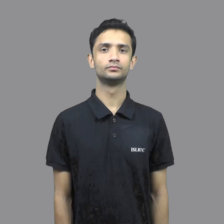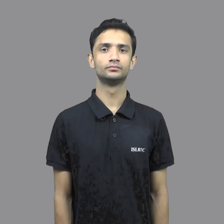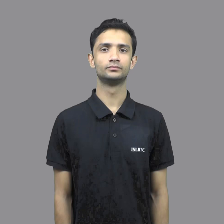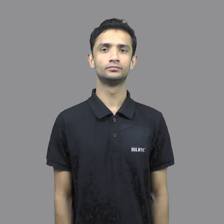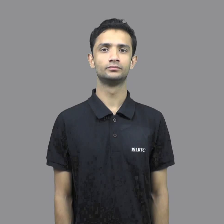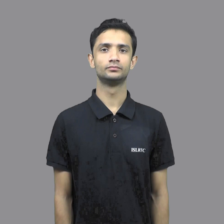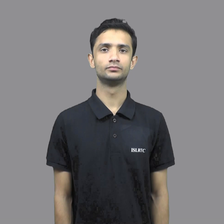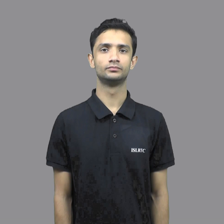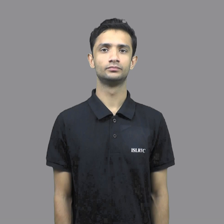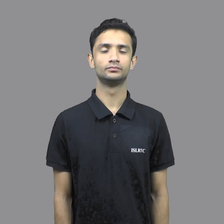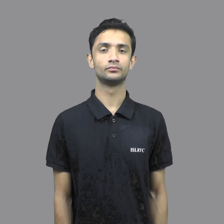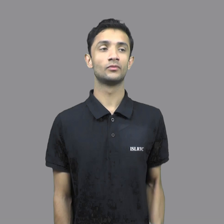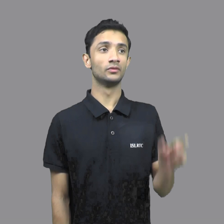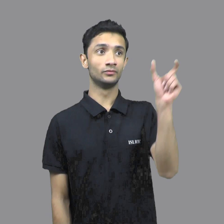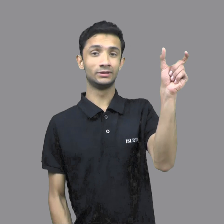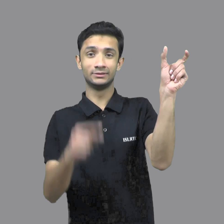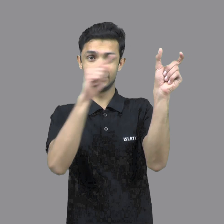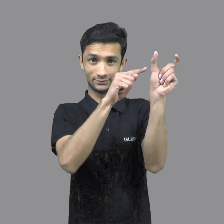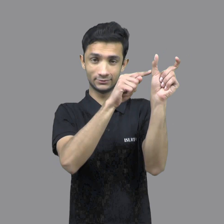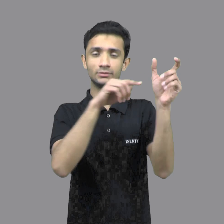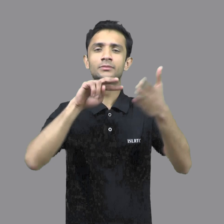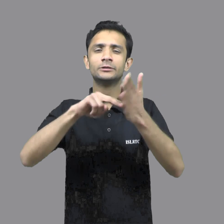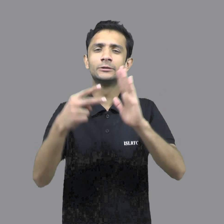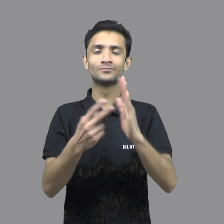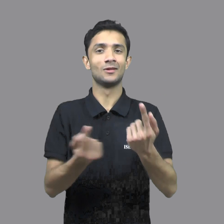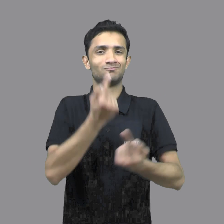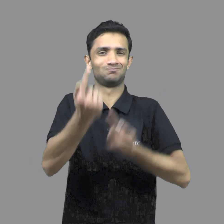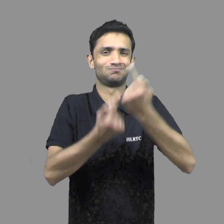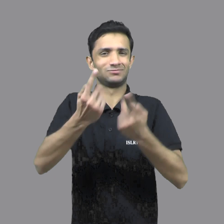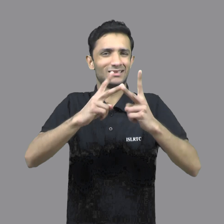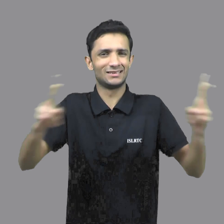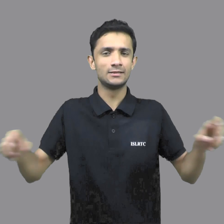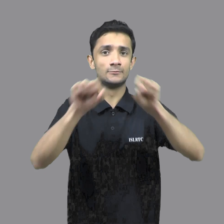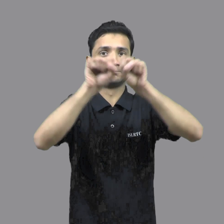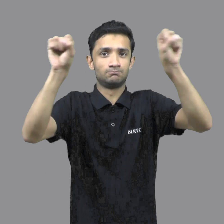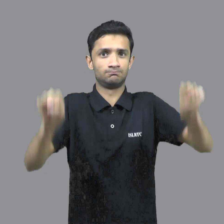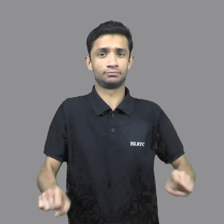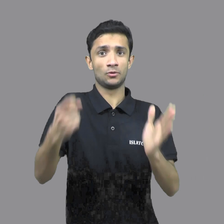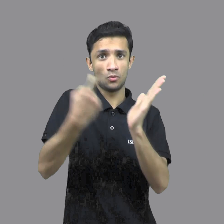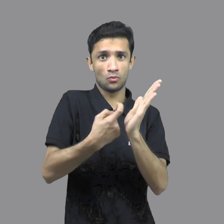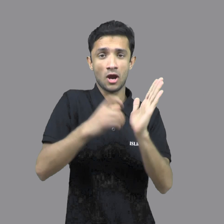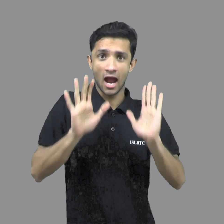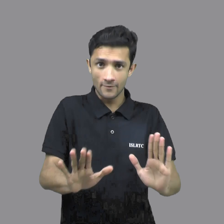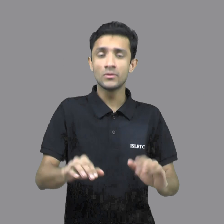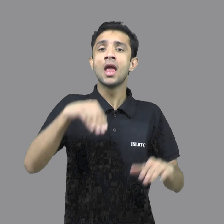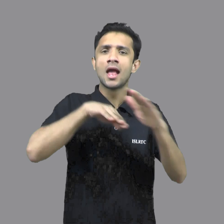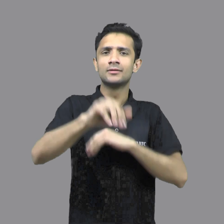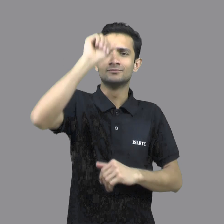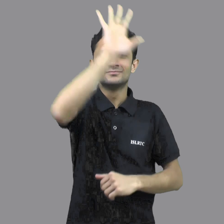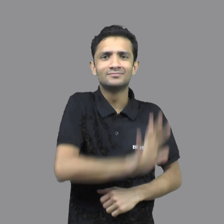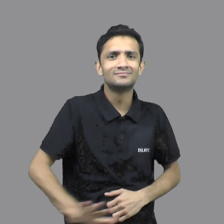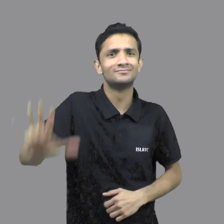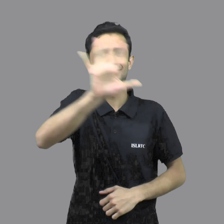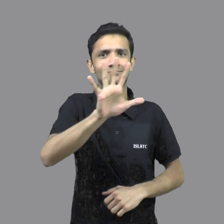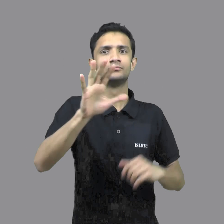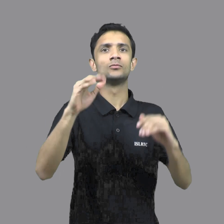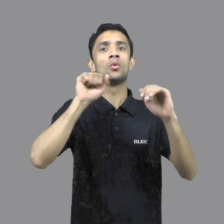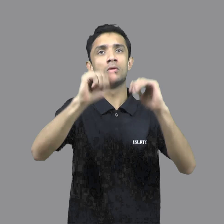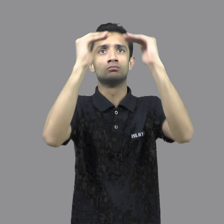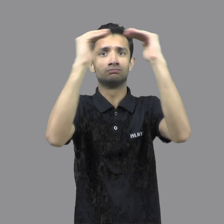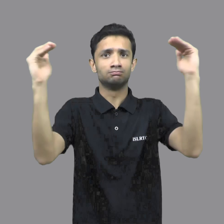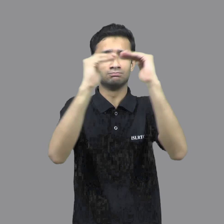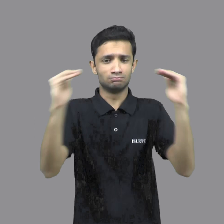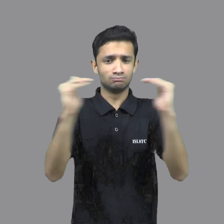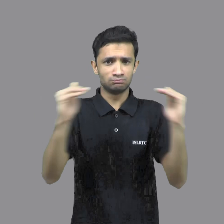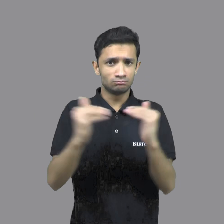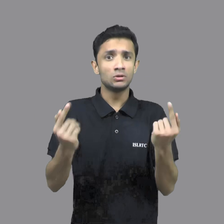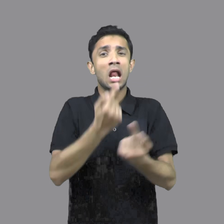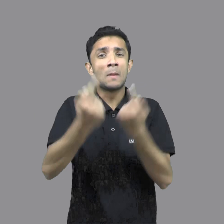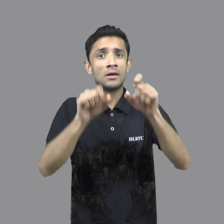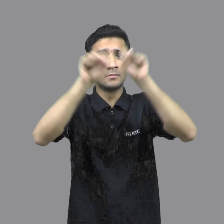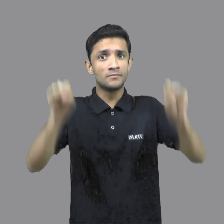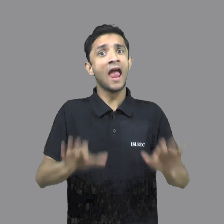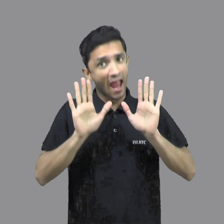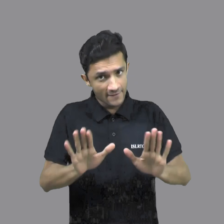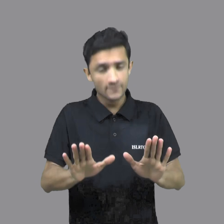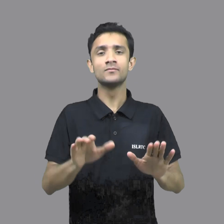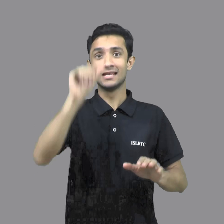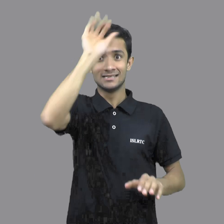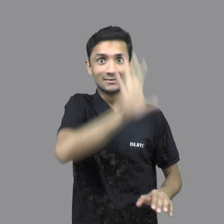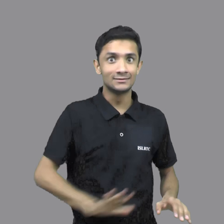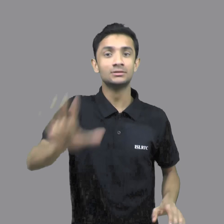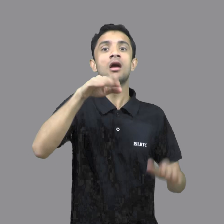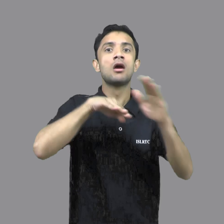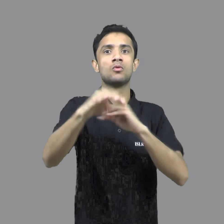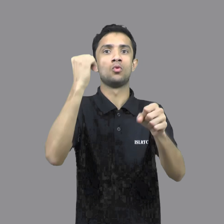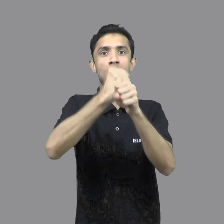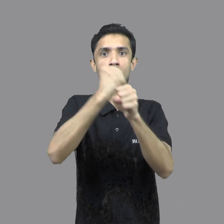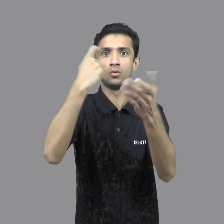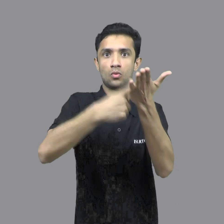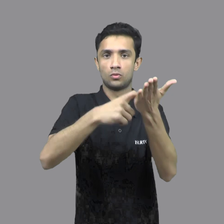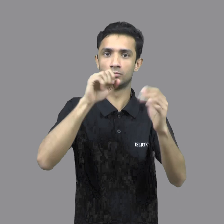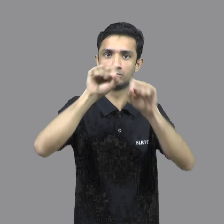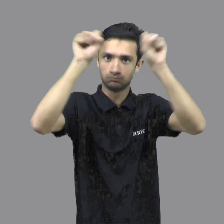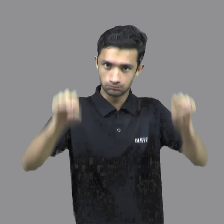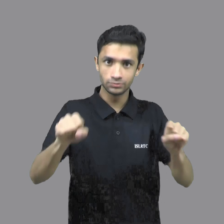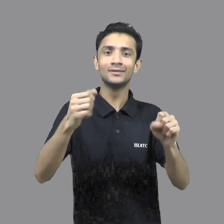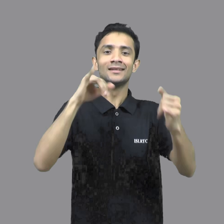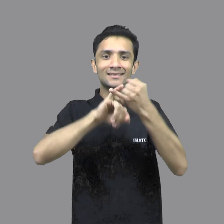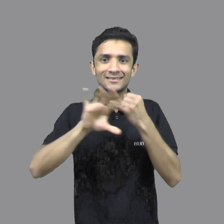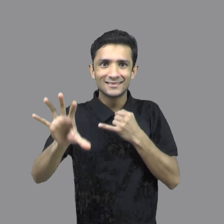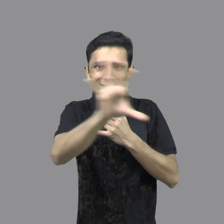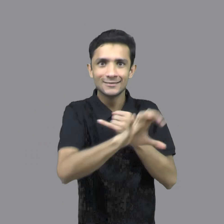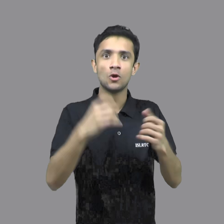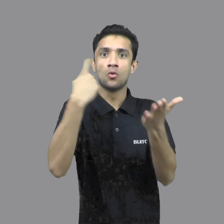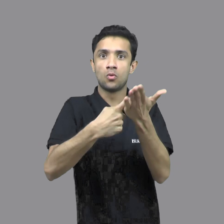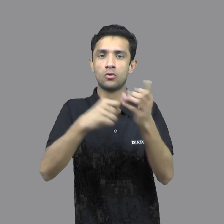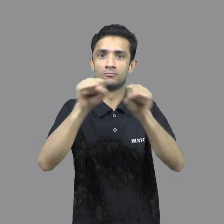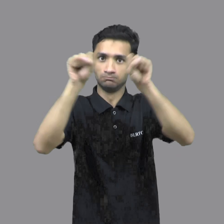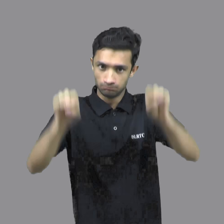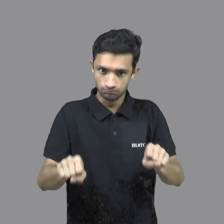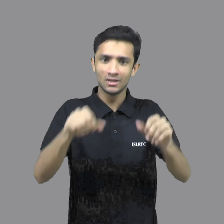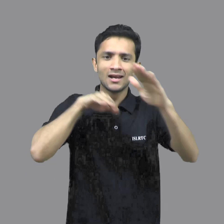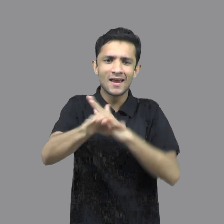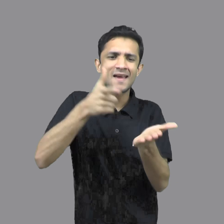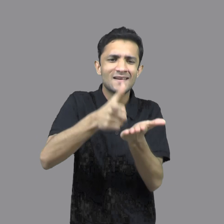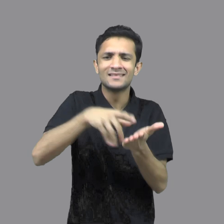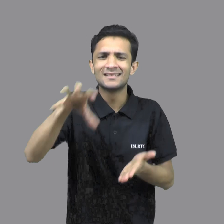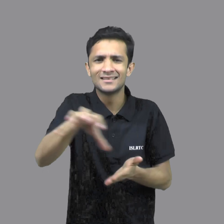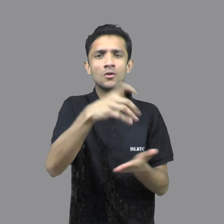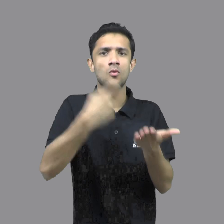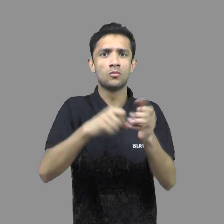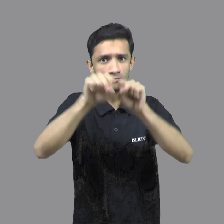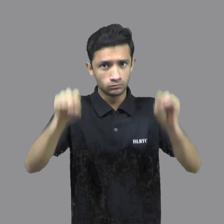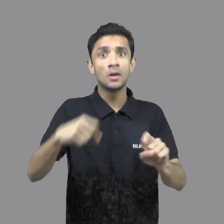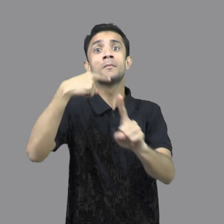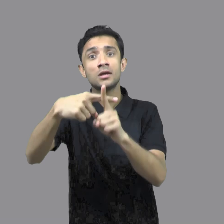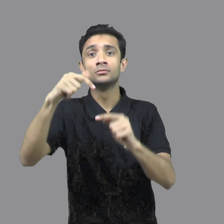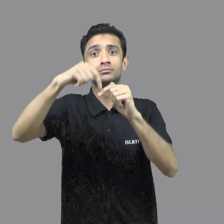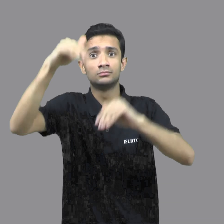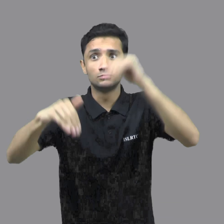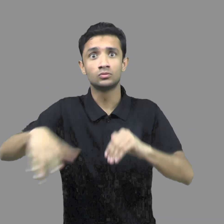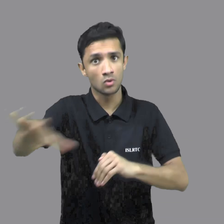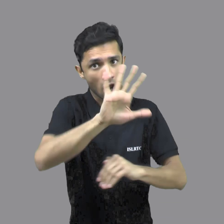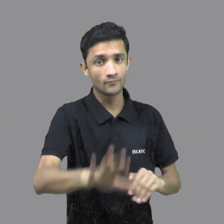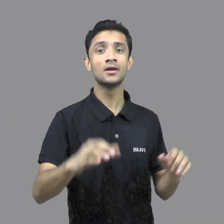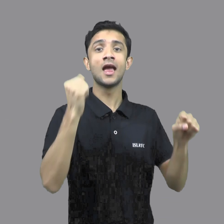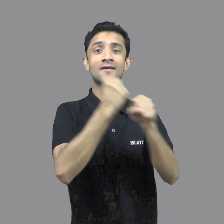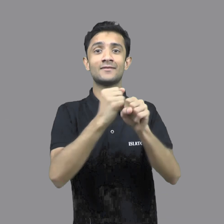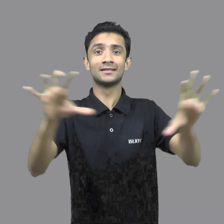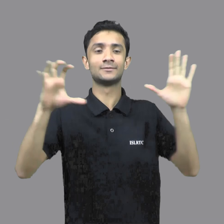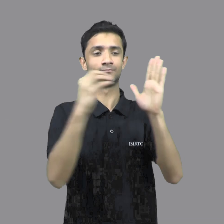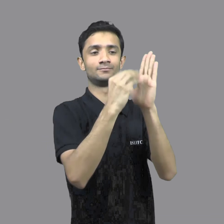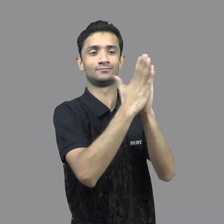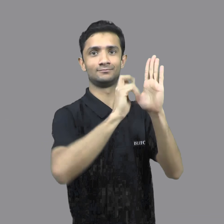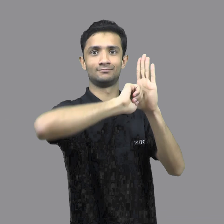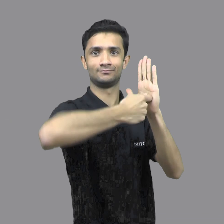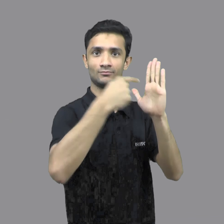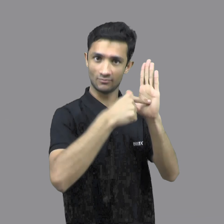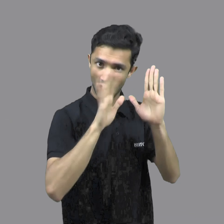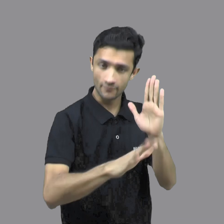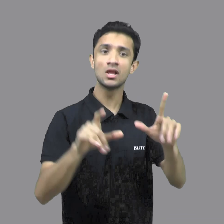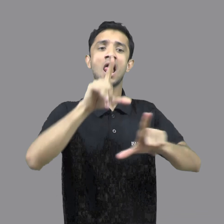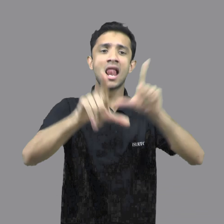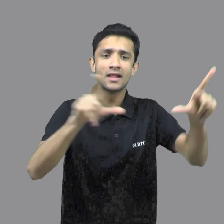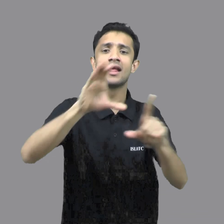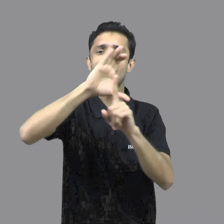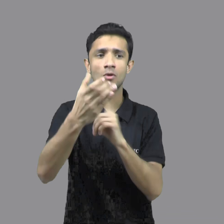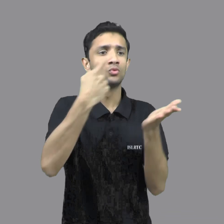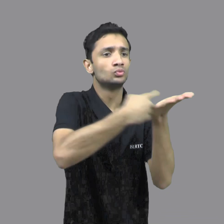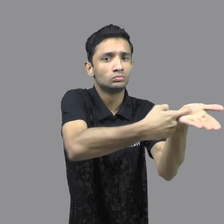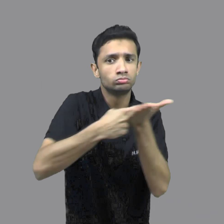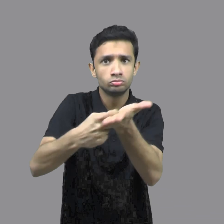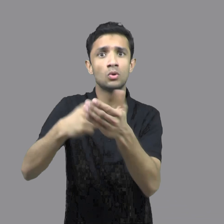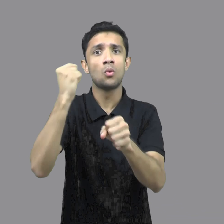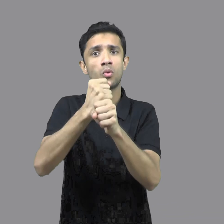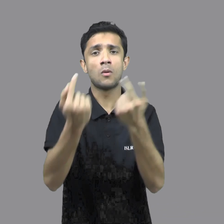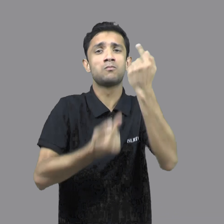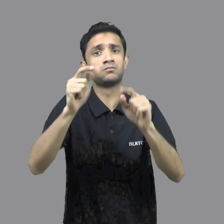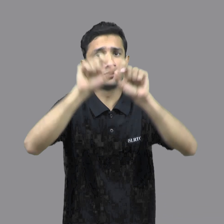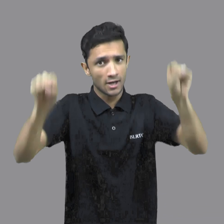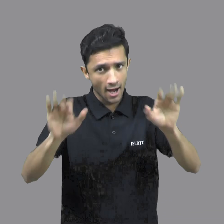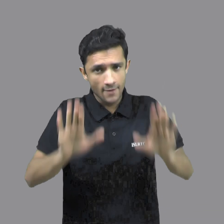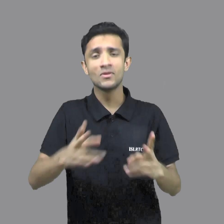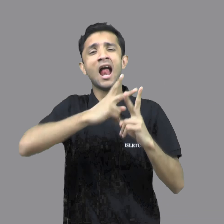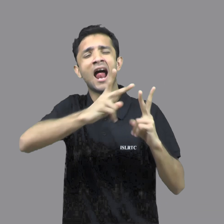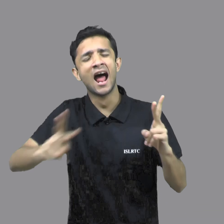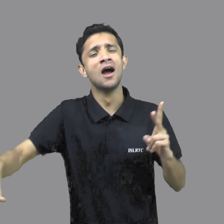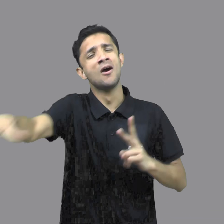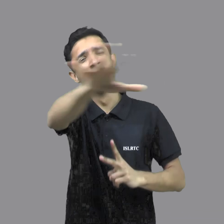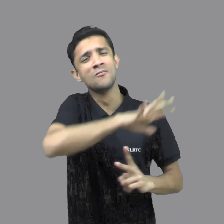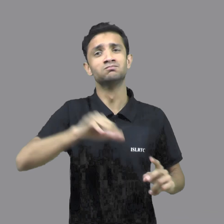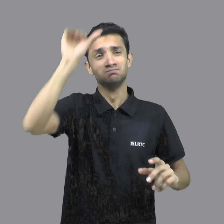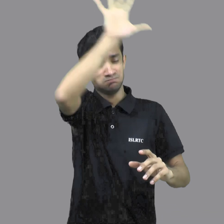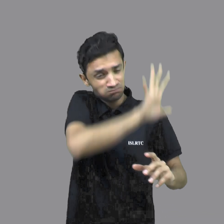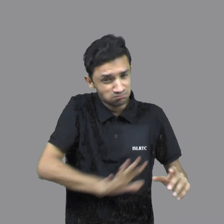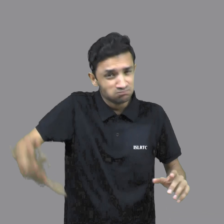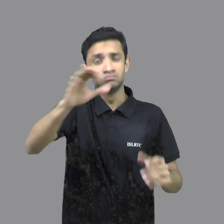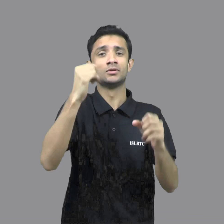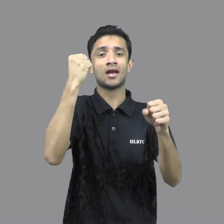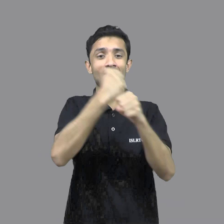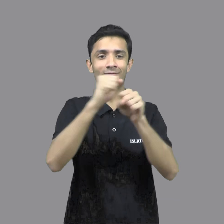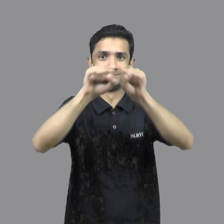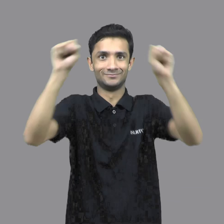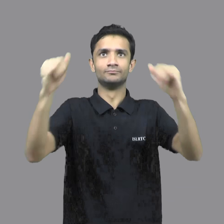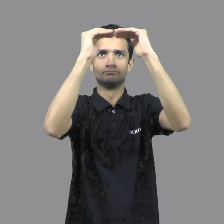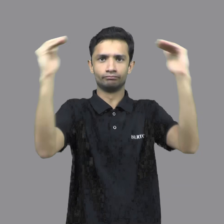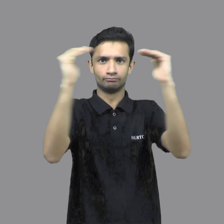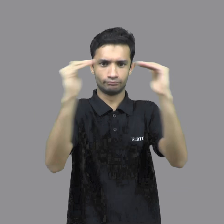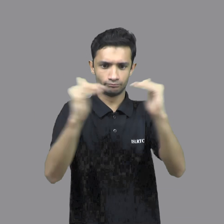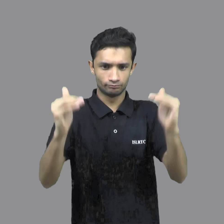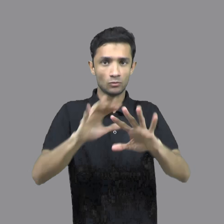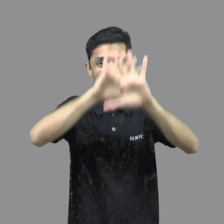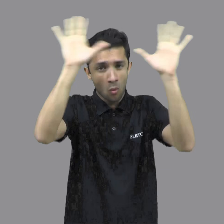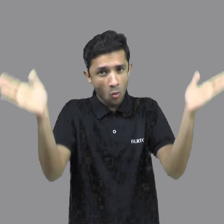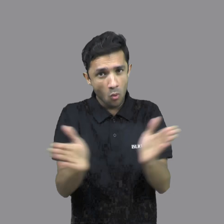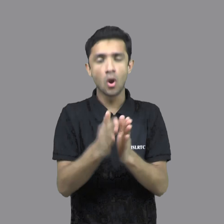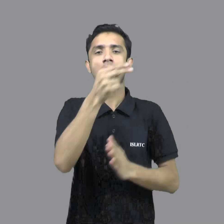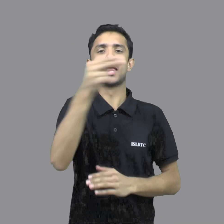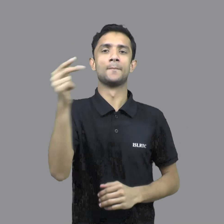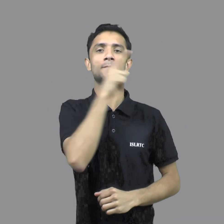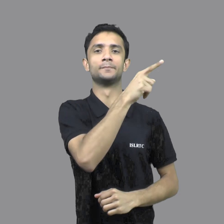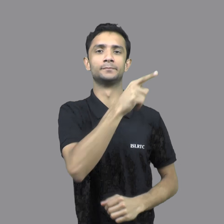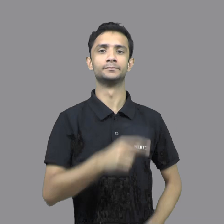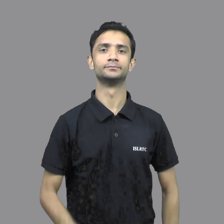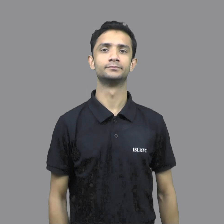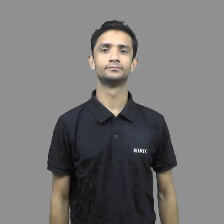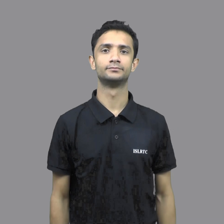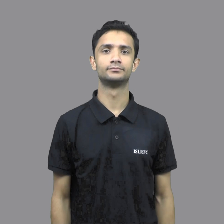Polity